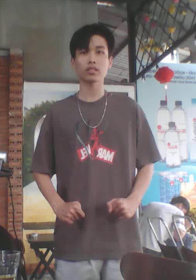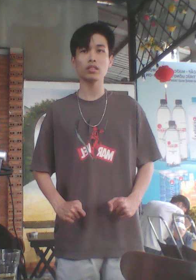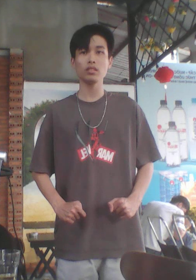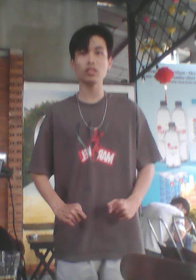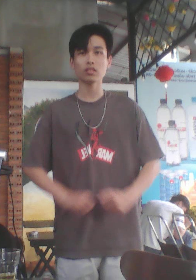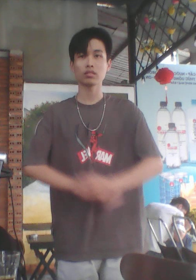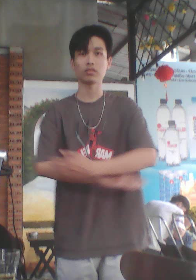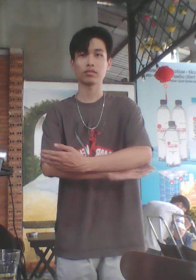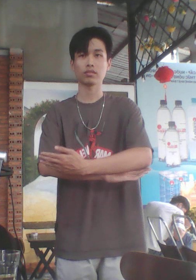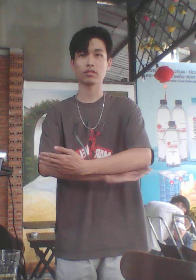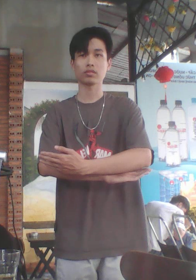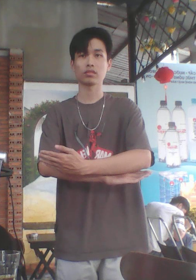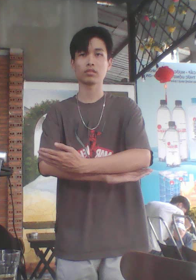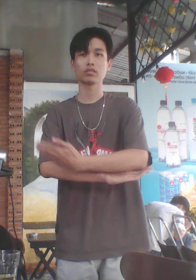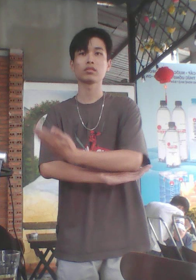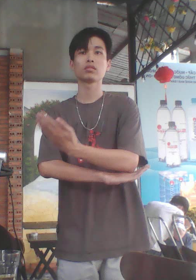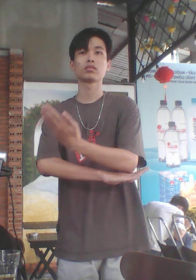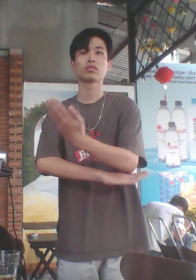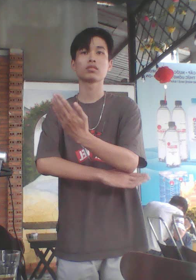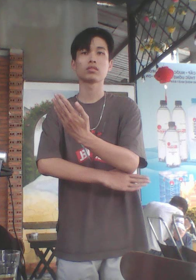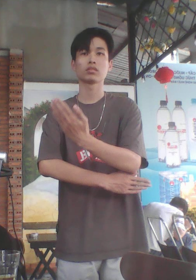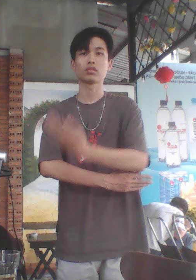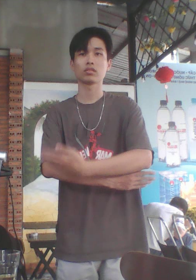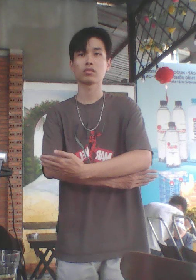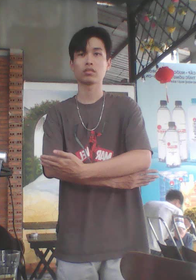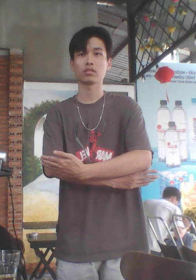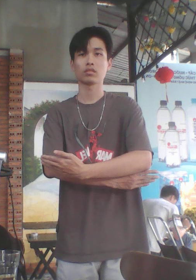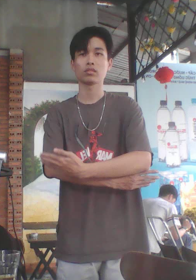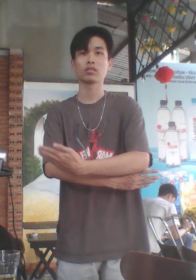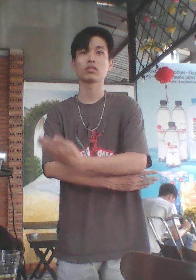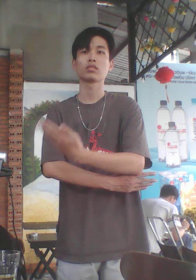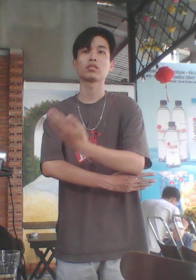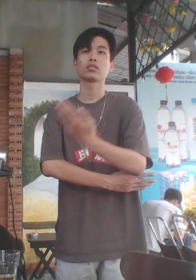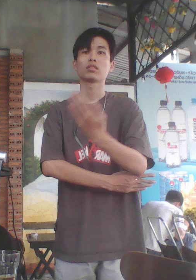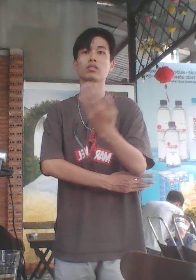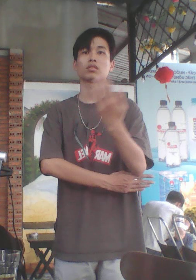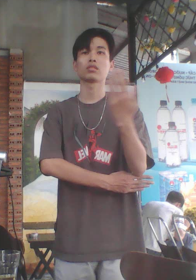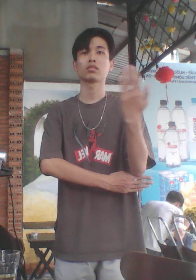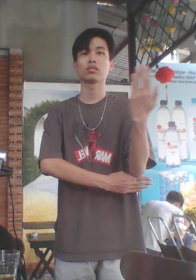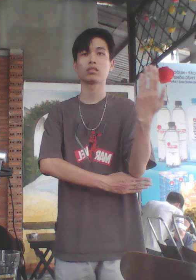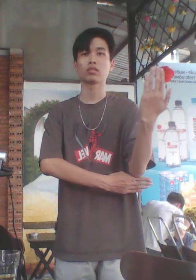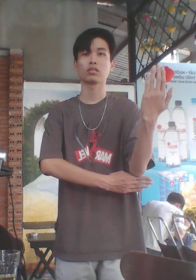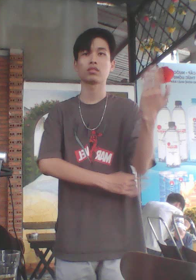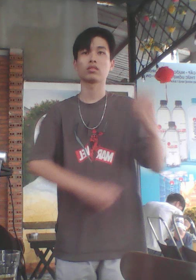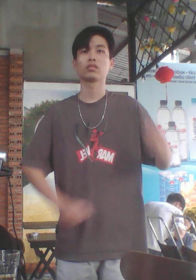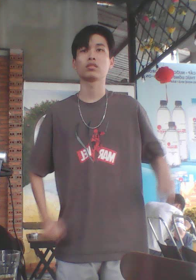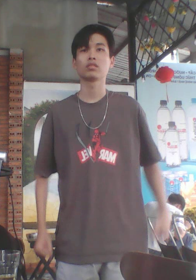buoi sang